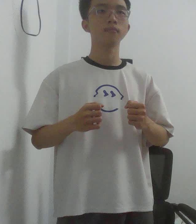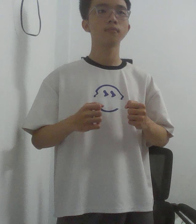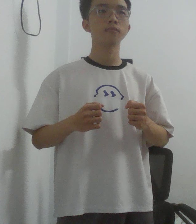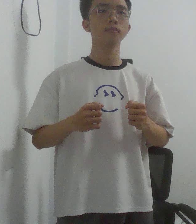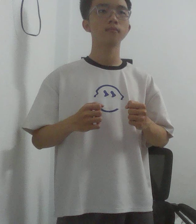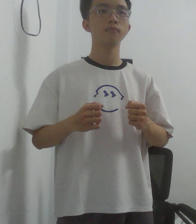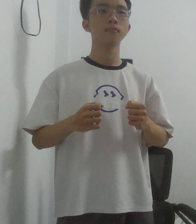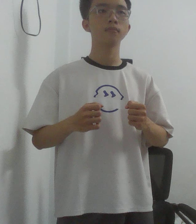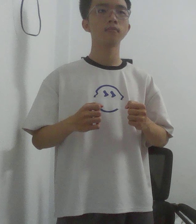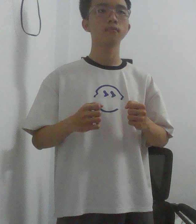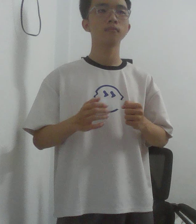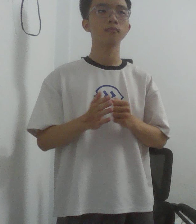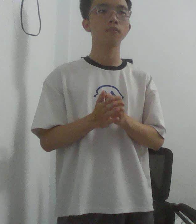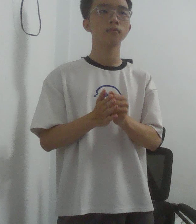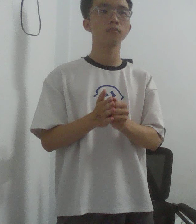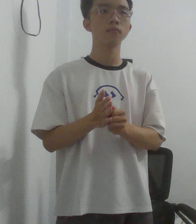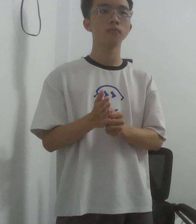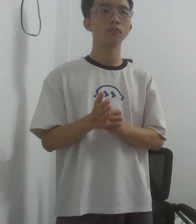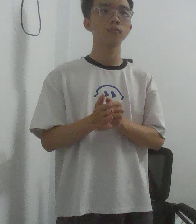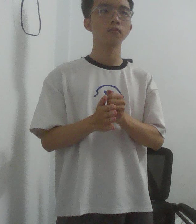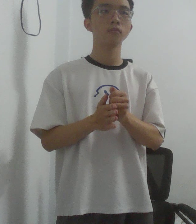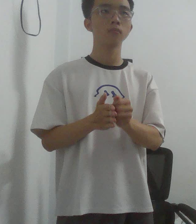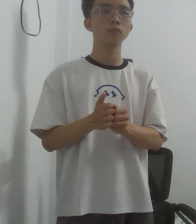thang